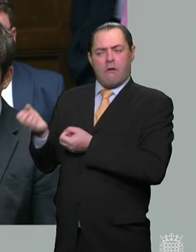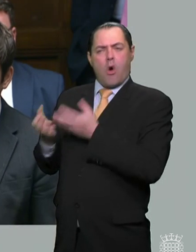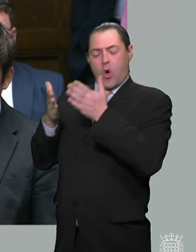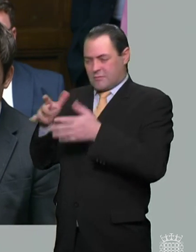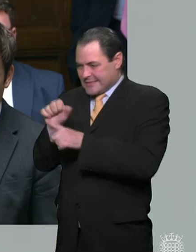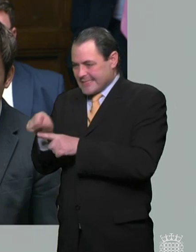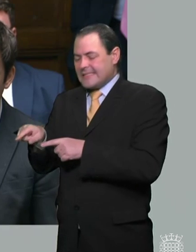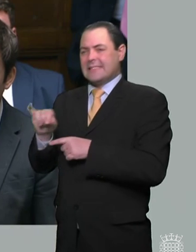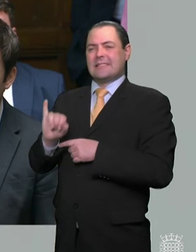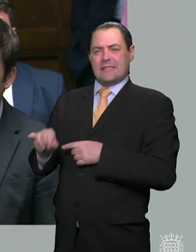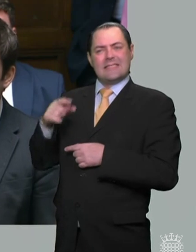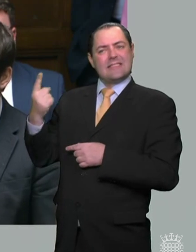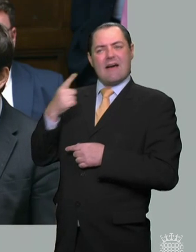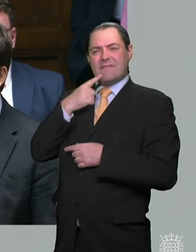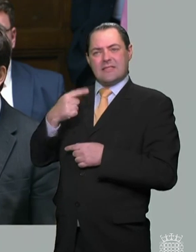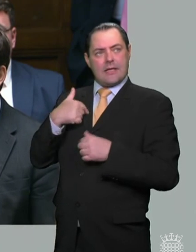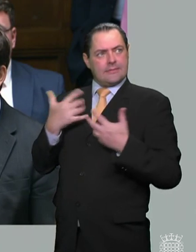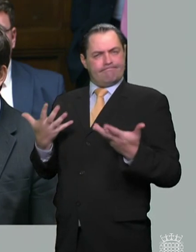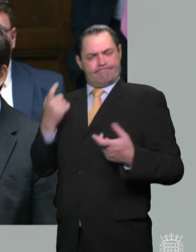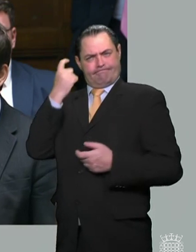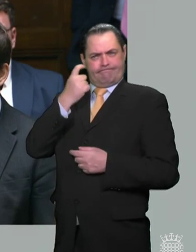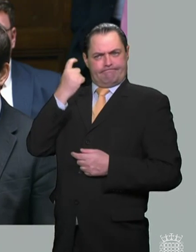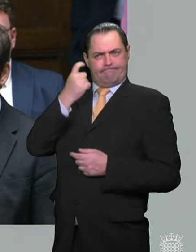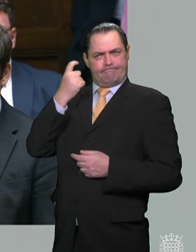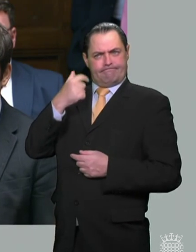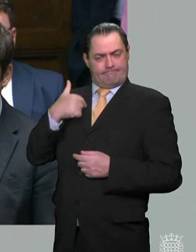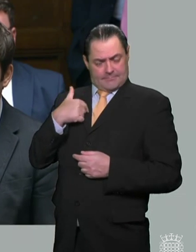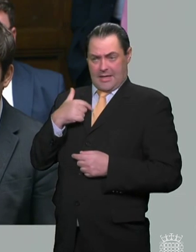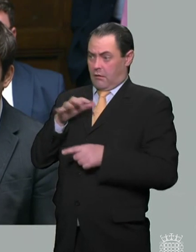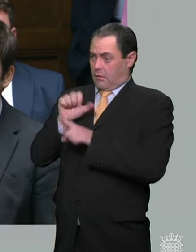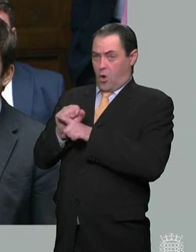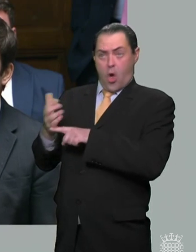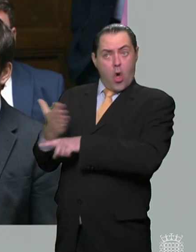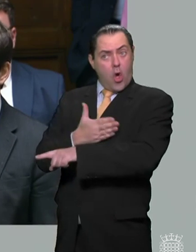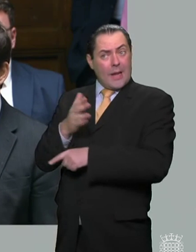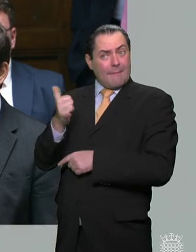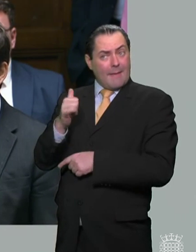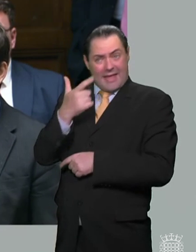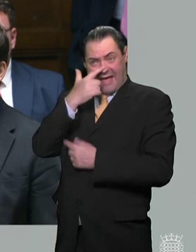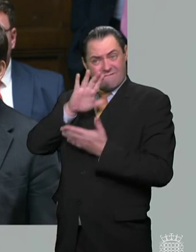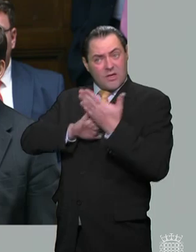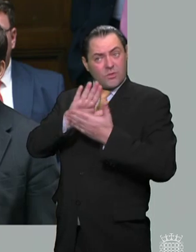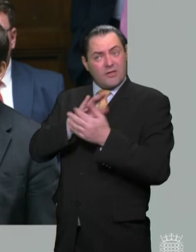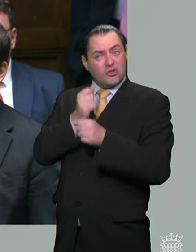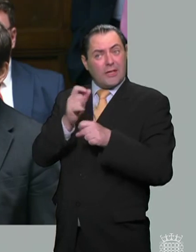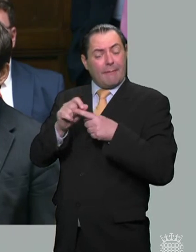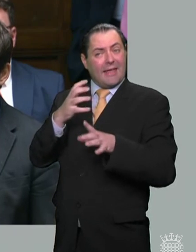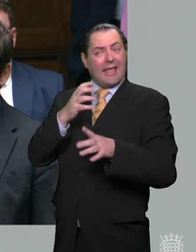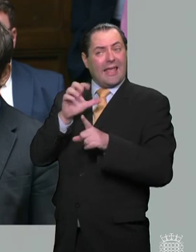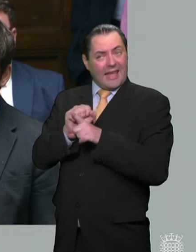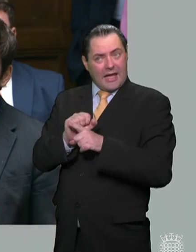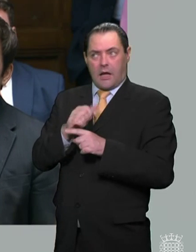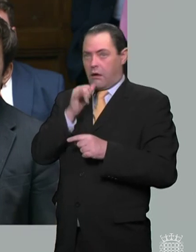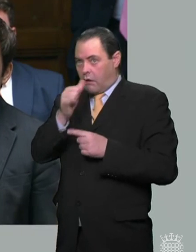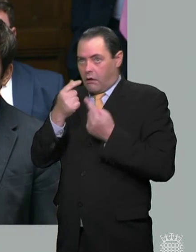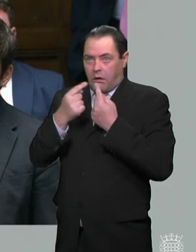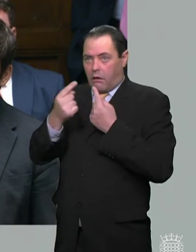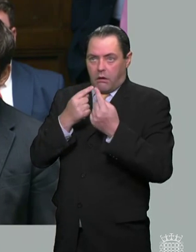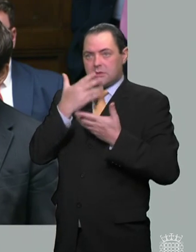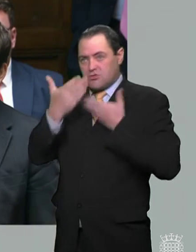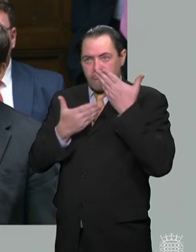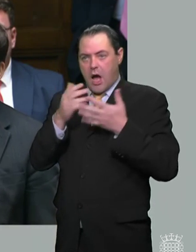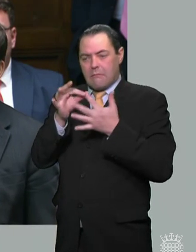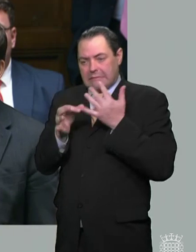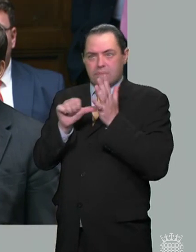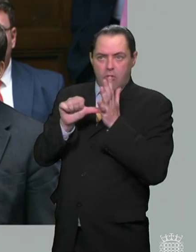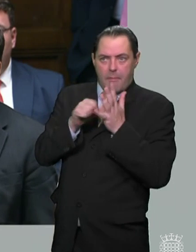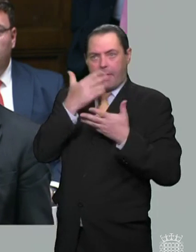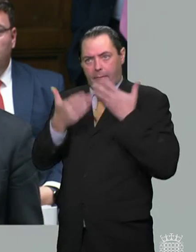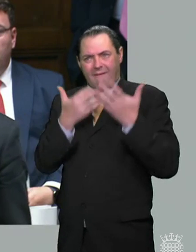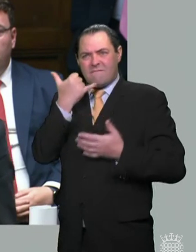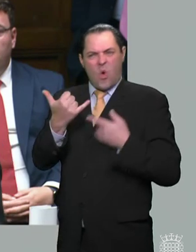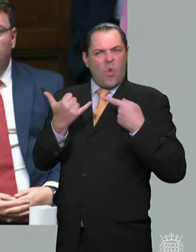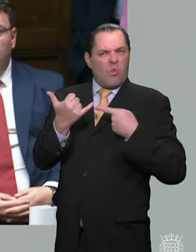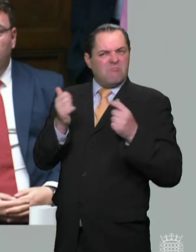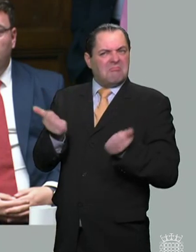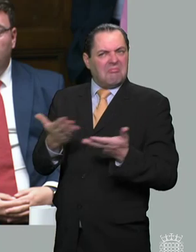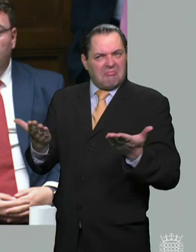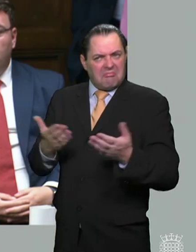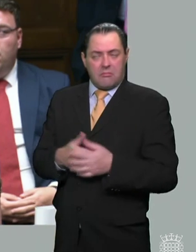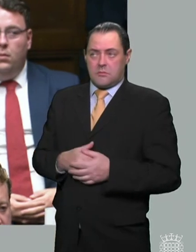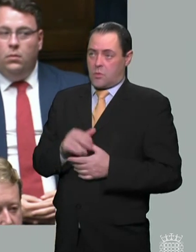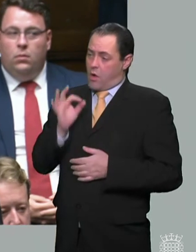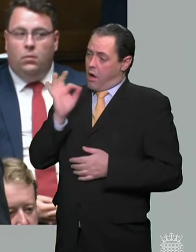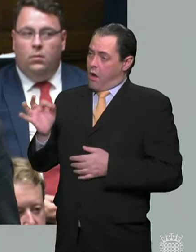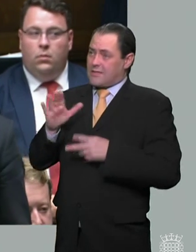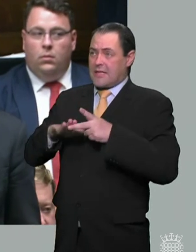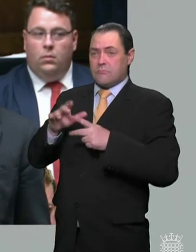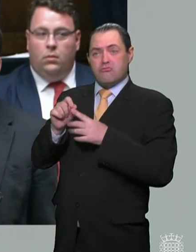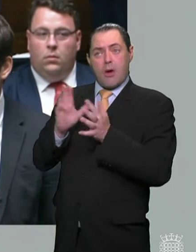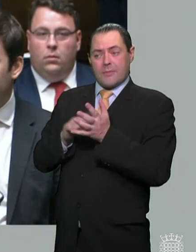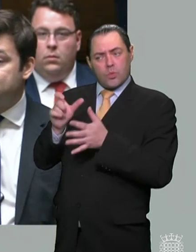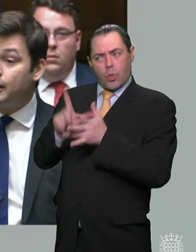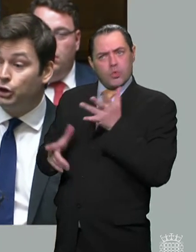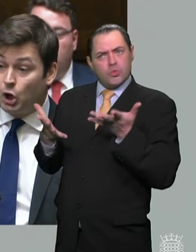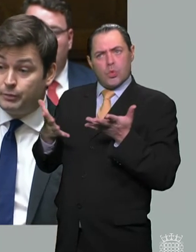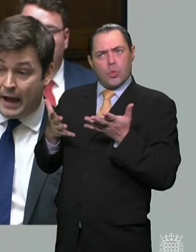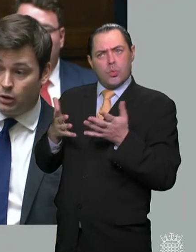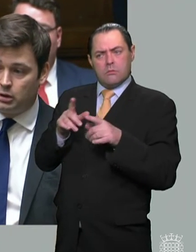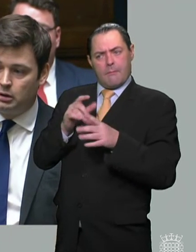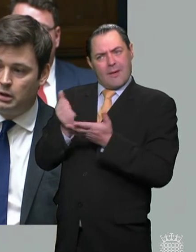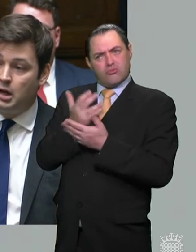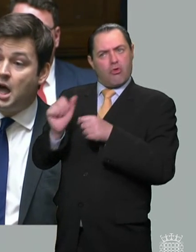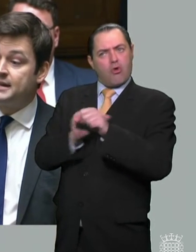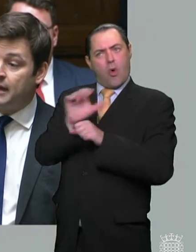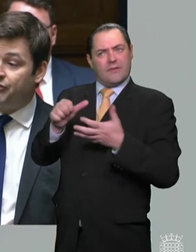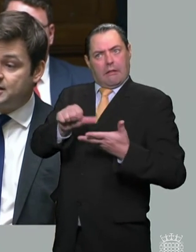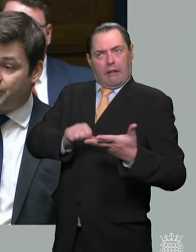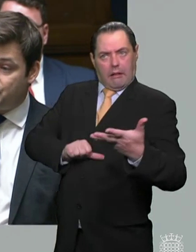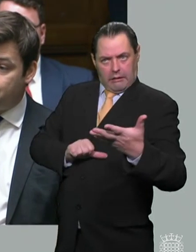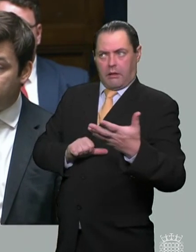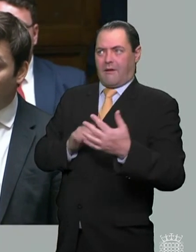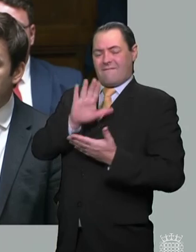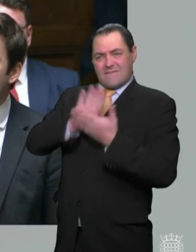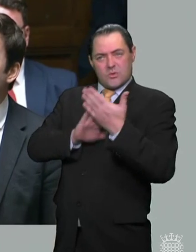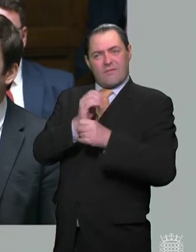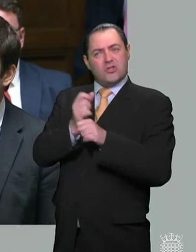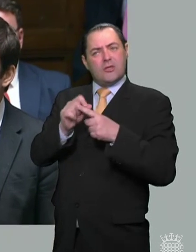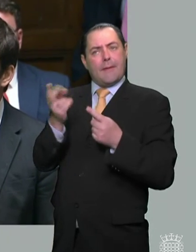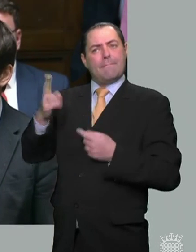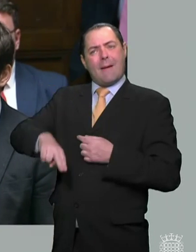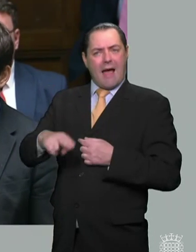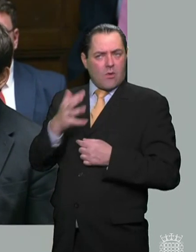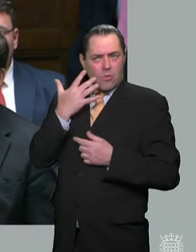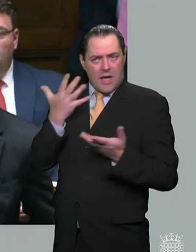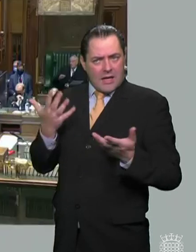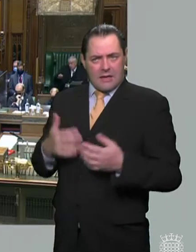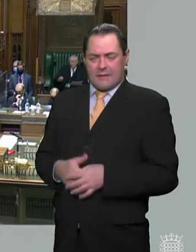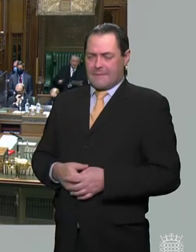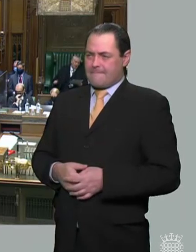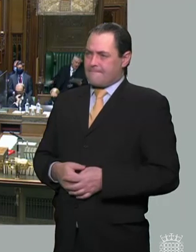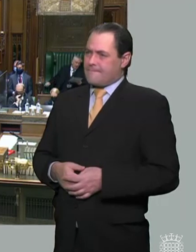She said to me: “I can’t help but wonder if they’d have caught it sooner if I’d been able to see someone in person, instead of trying to describe my symptoms over the phone.” I therefore ask the Deputy Prime Minister what the Government are doing to tackle the covid backlog and get face-to-face GP appointments back as soon as possible.